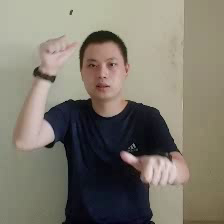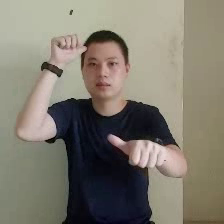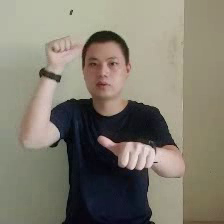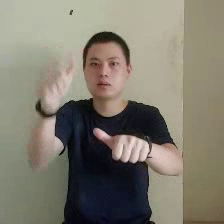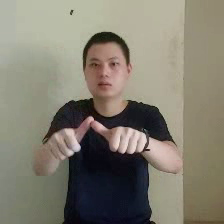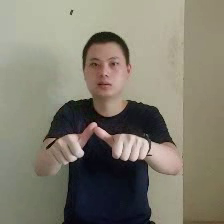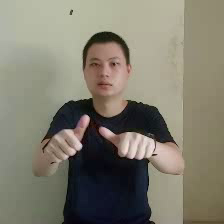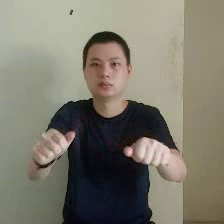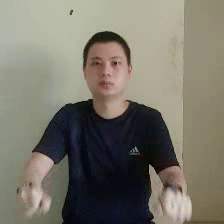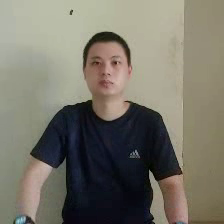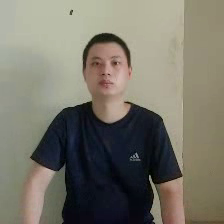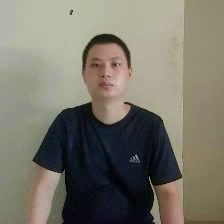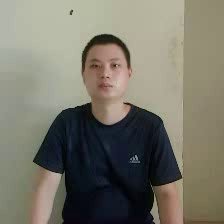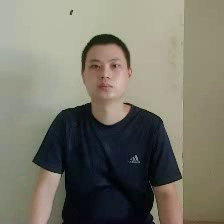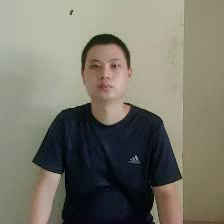Nhớ